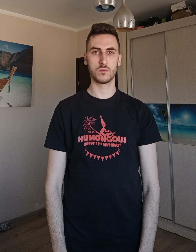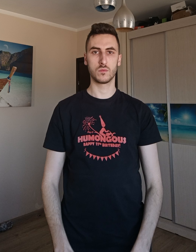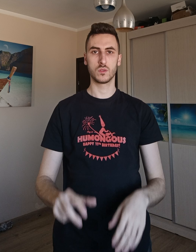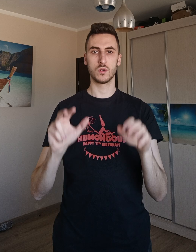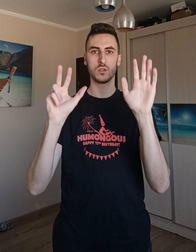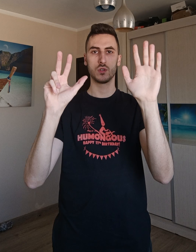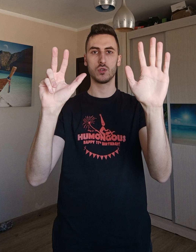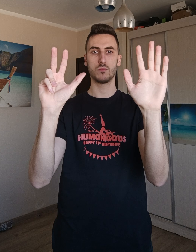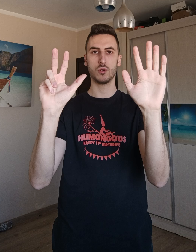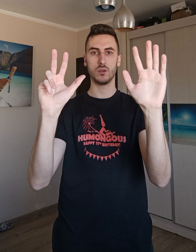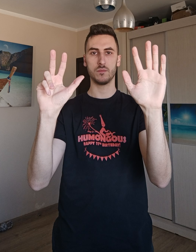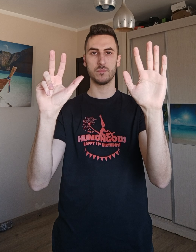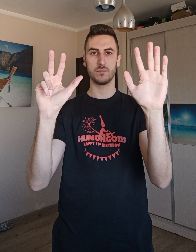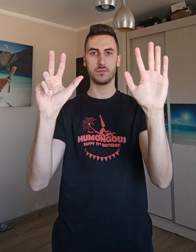שמונה